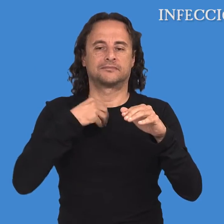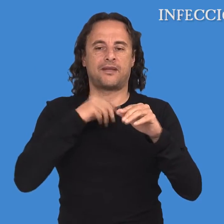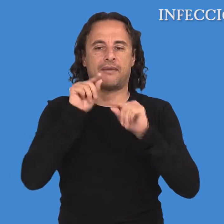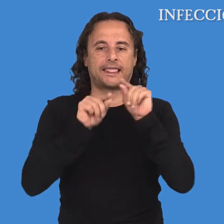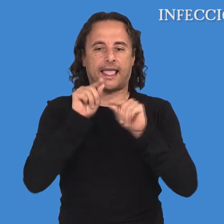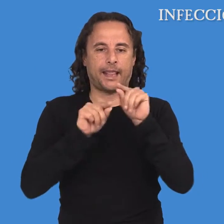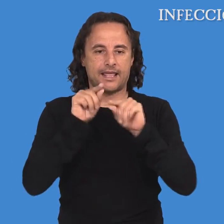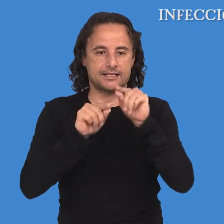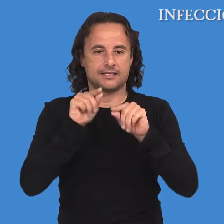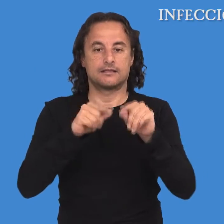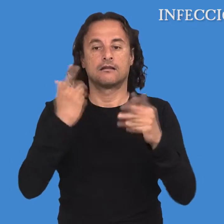virus